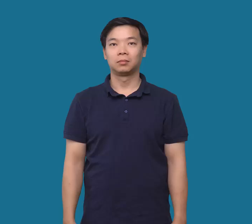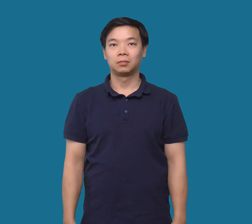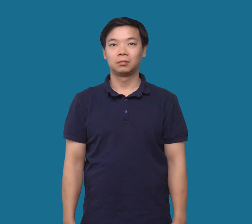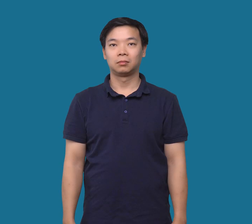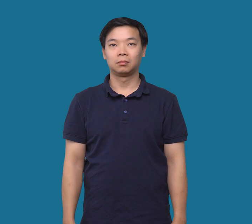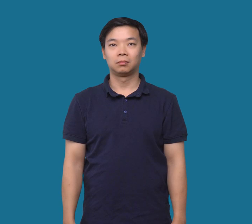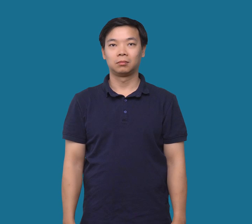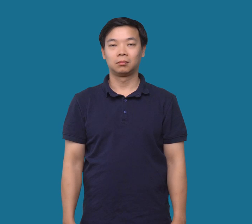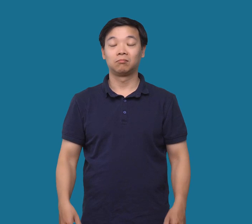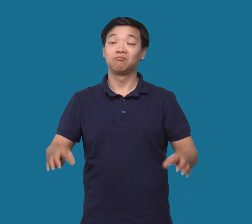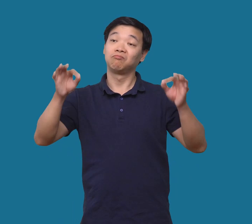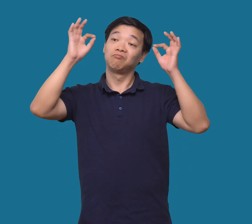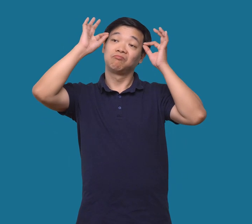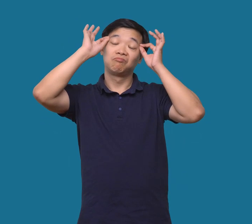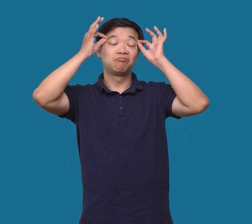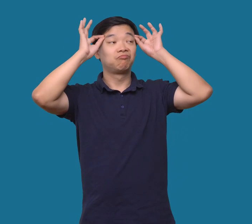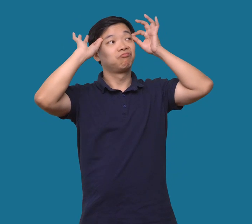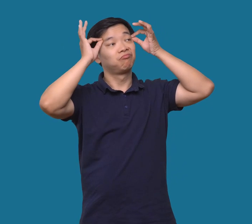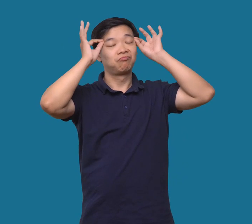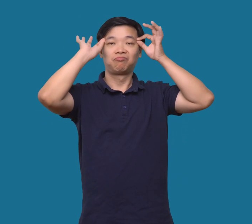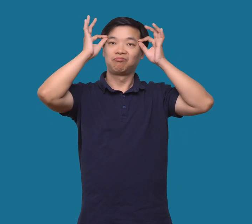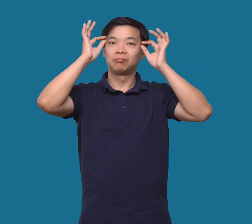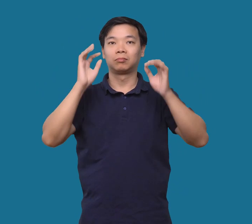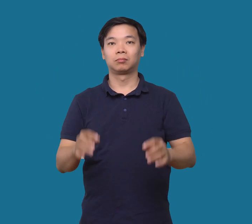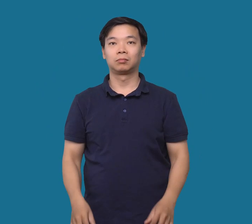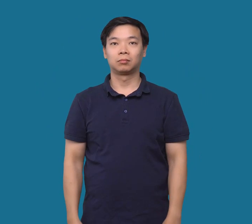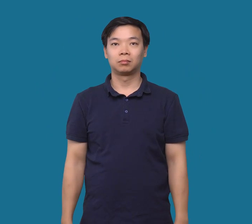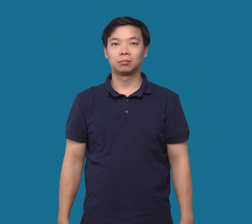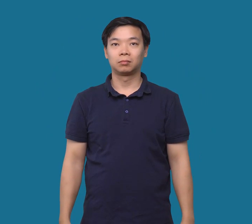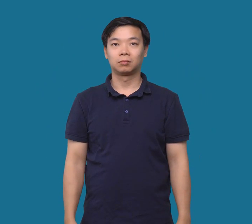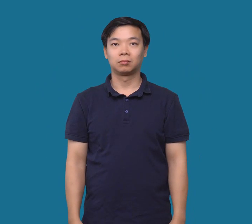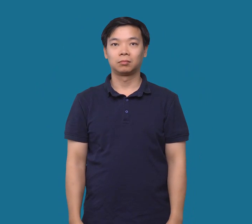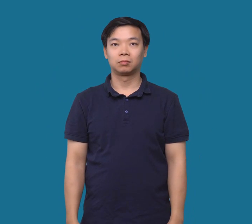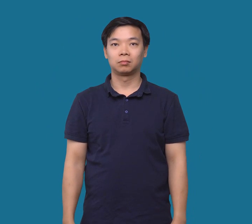vô lo vô nghĩ